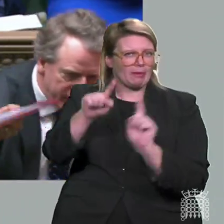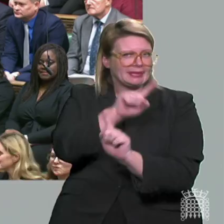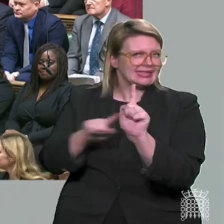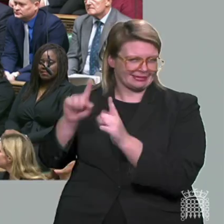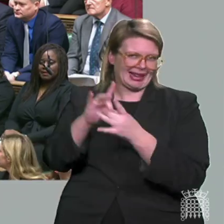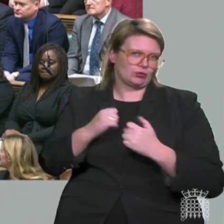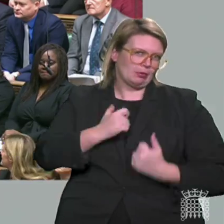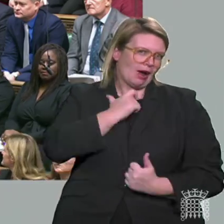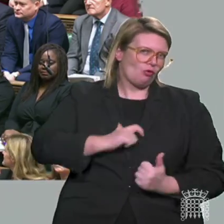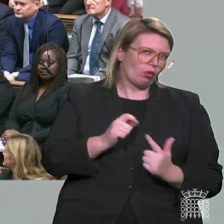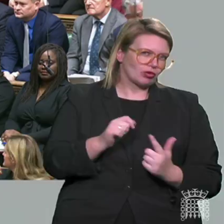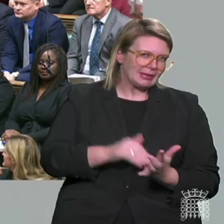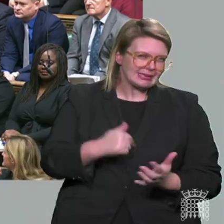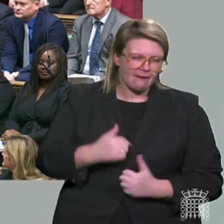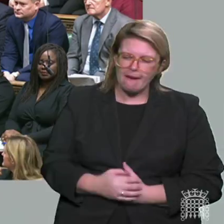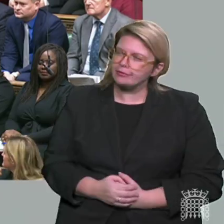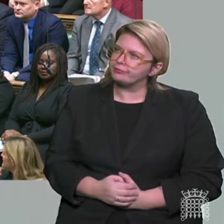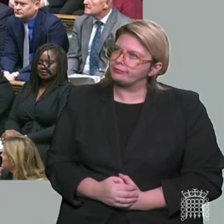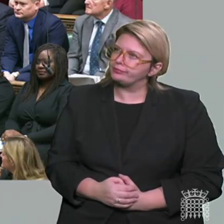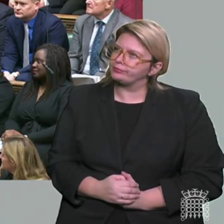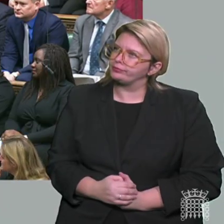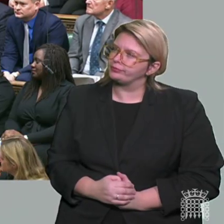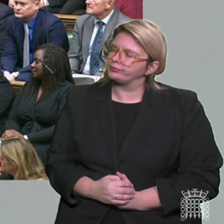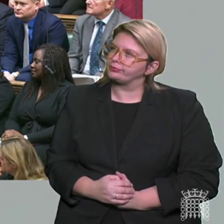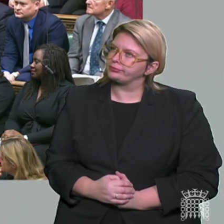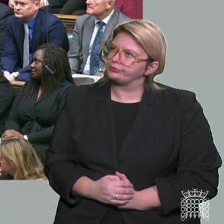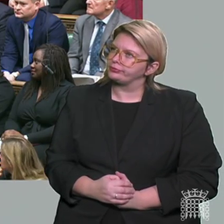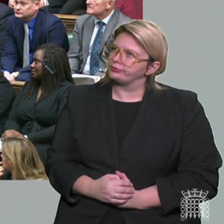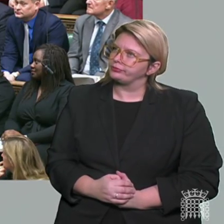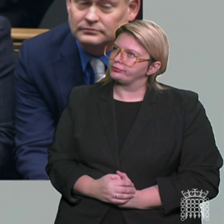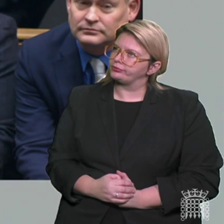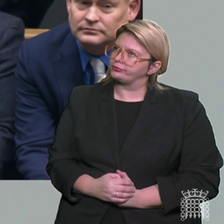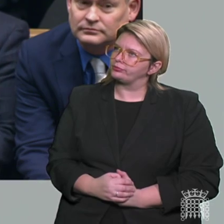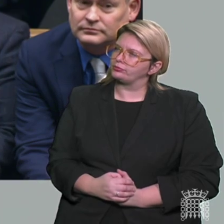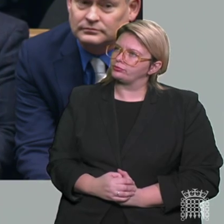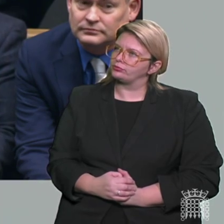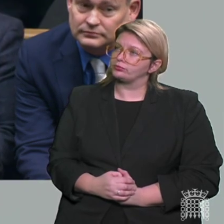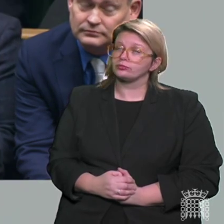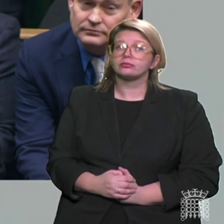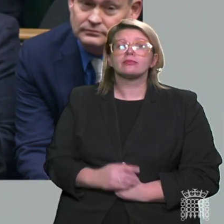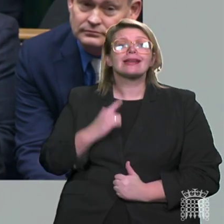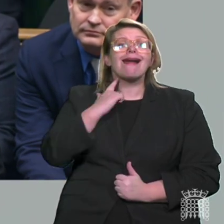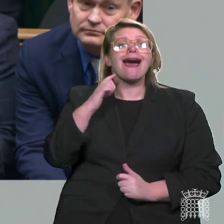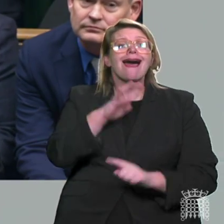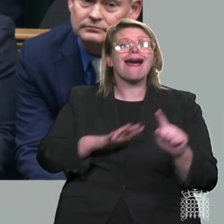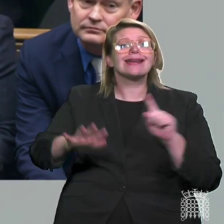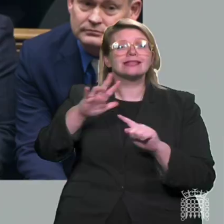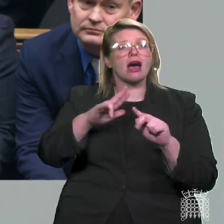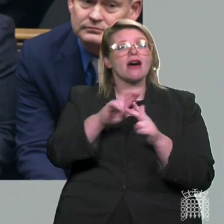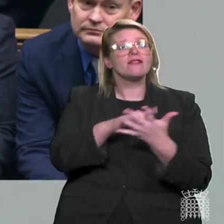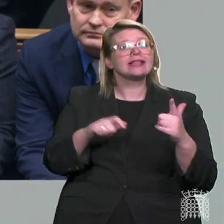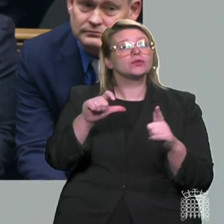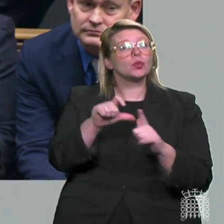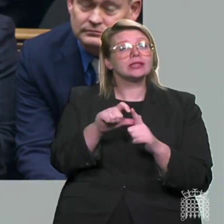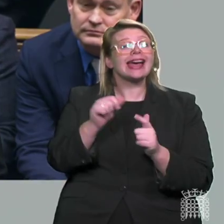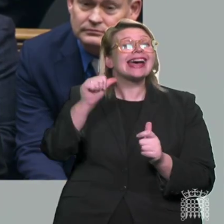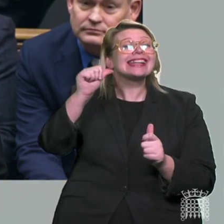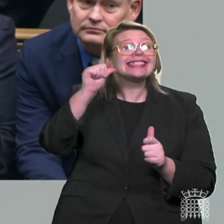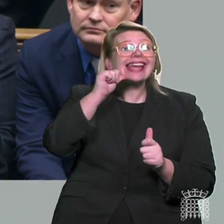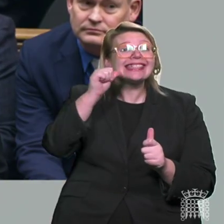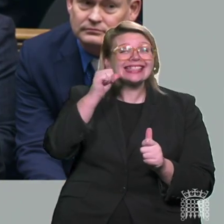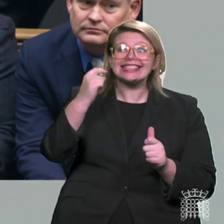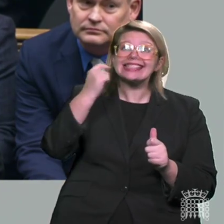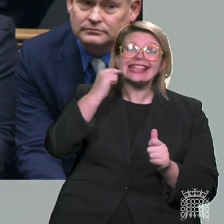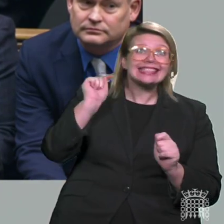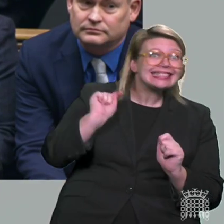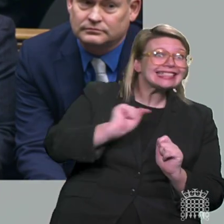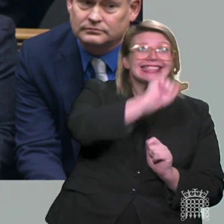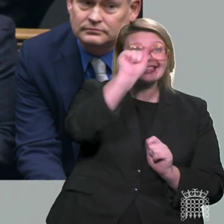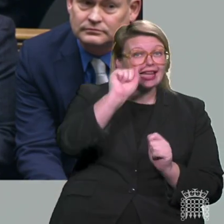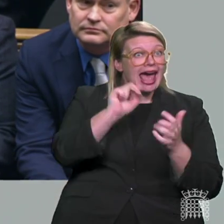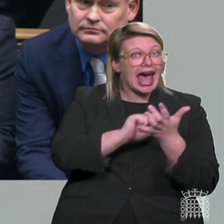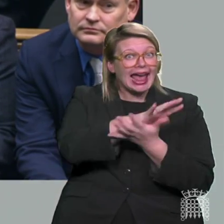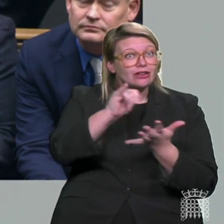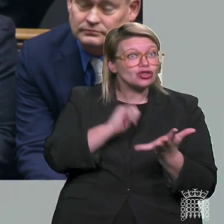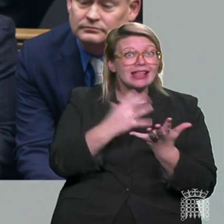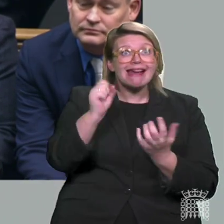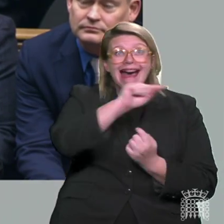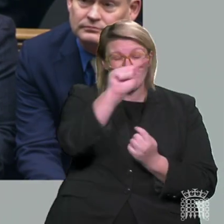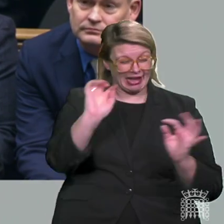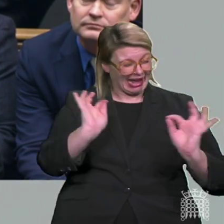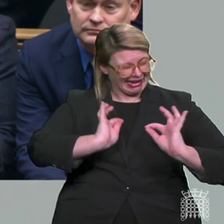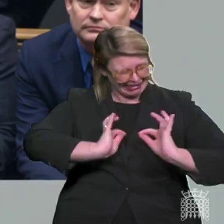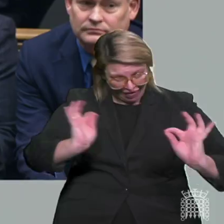There are no NHS dentists taking on patients in Lancaster and Fleetwood, and those constituents of mine who are lucky enough to have one are waiting months for an appointment.